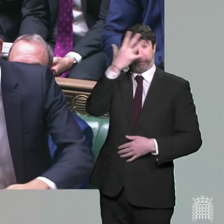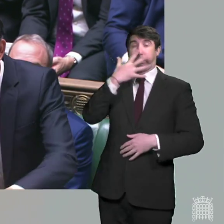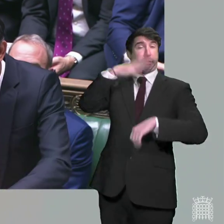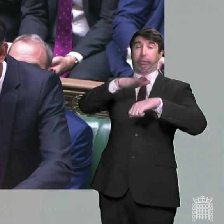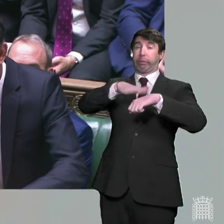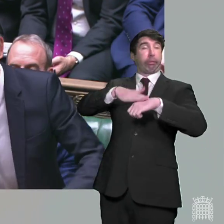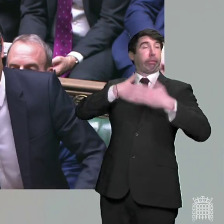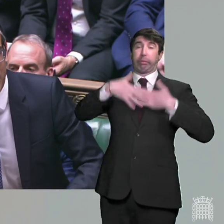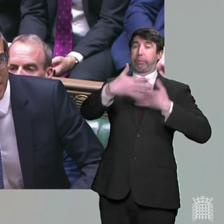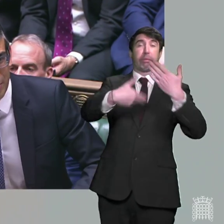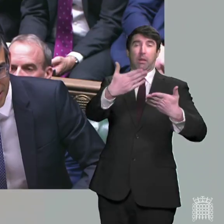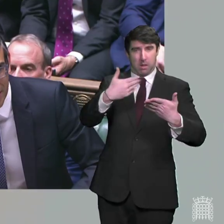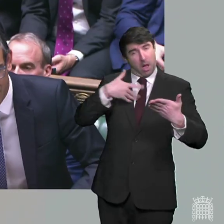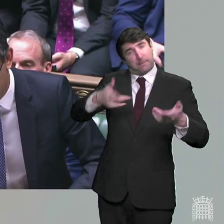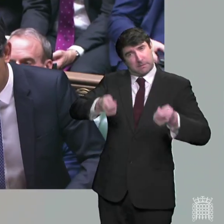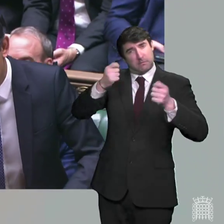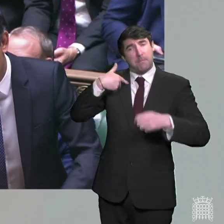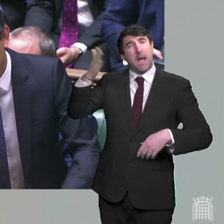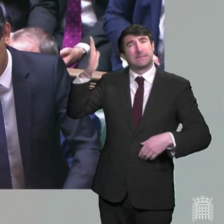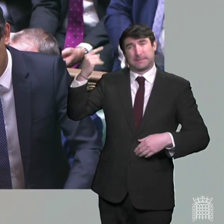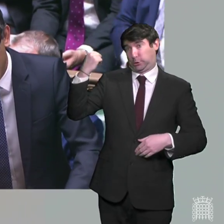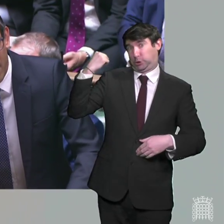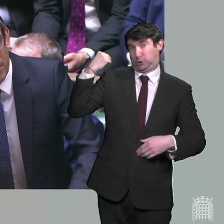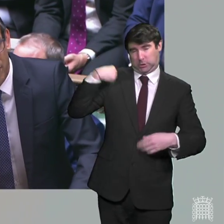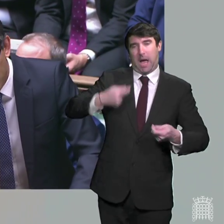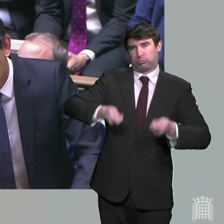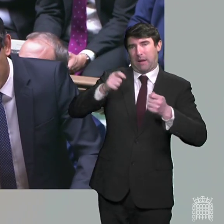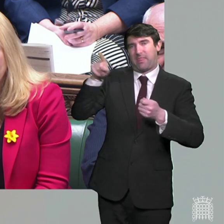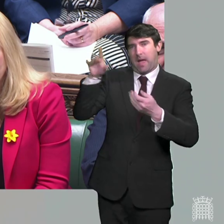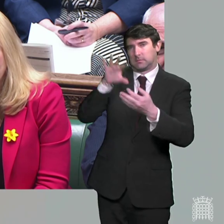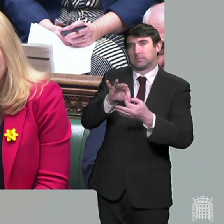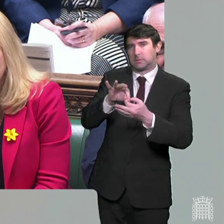Indeed, I mentioned it specifically in a speech I made at the beginning of this year.